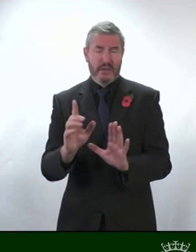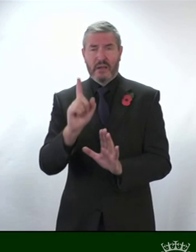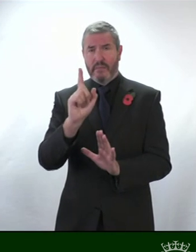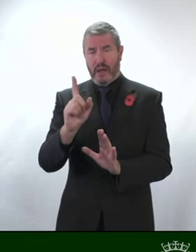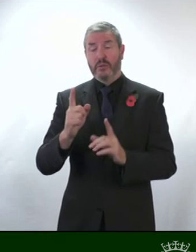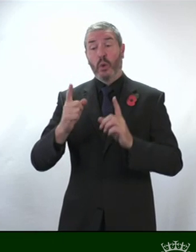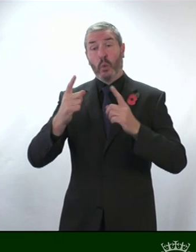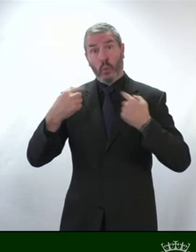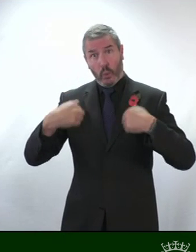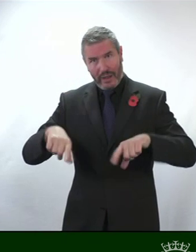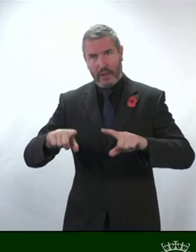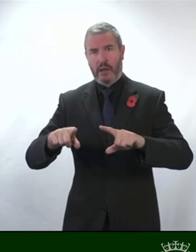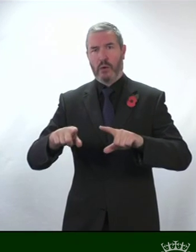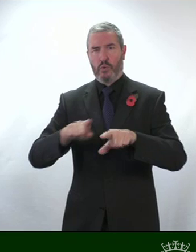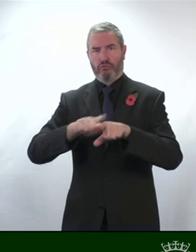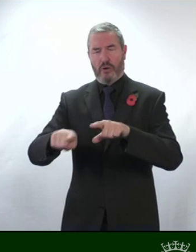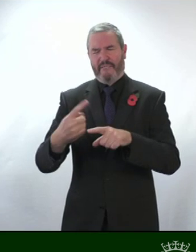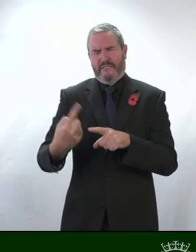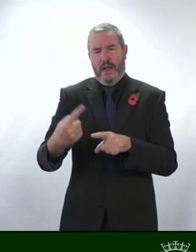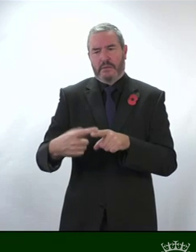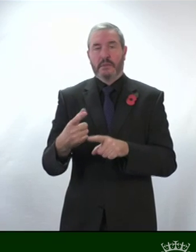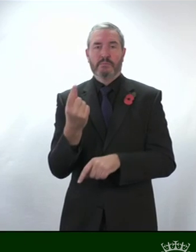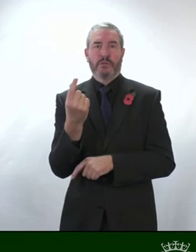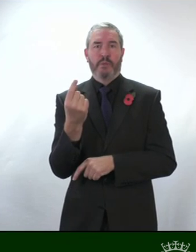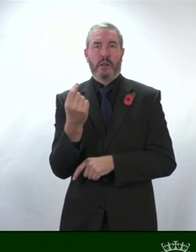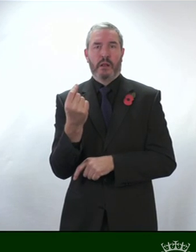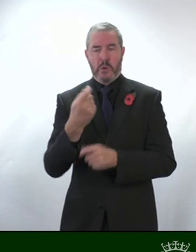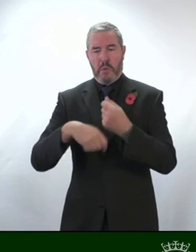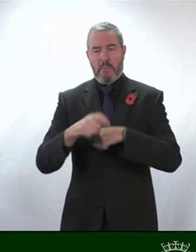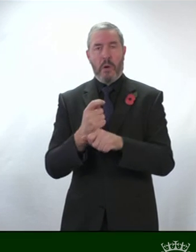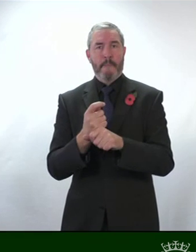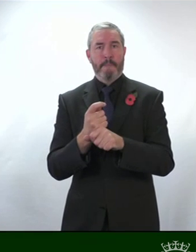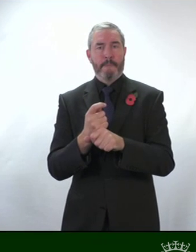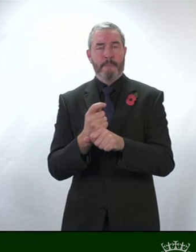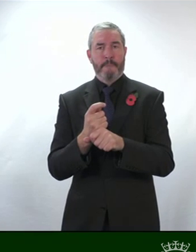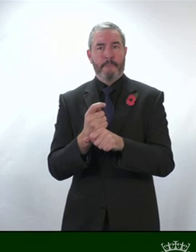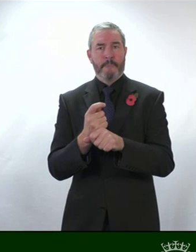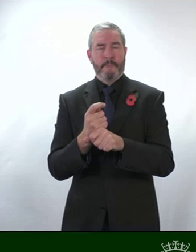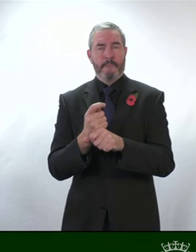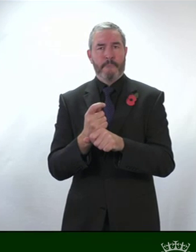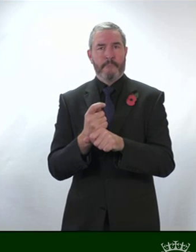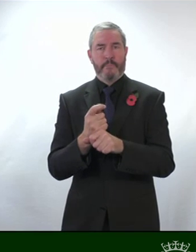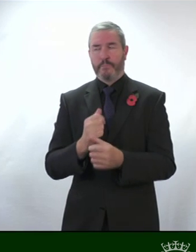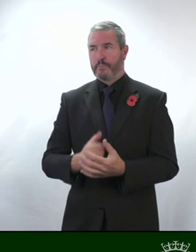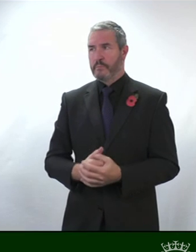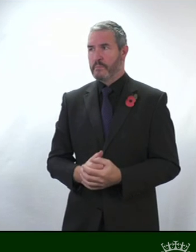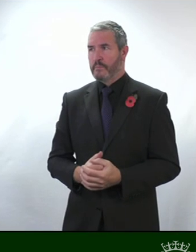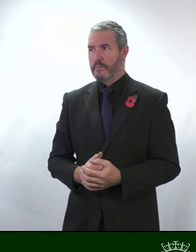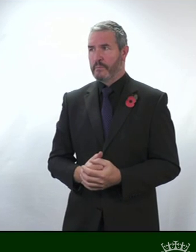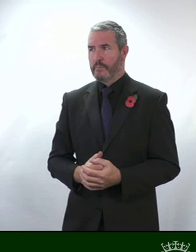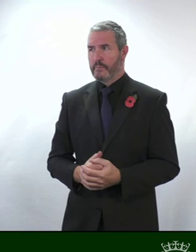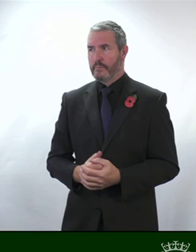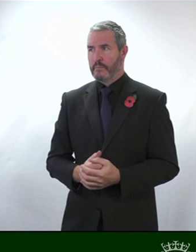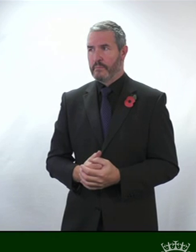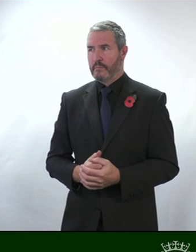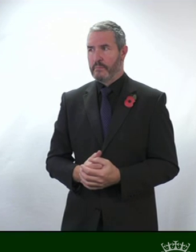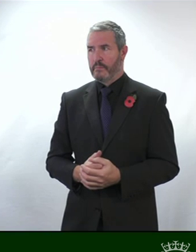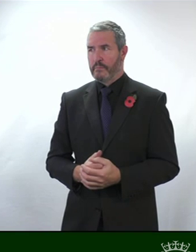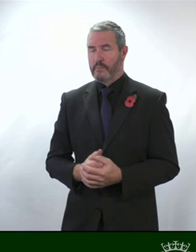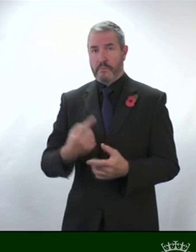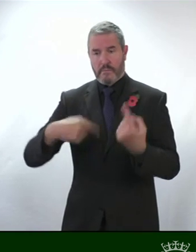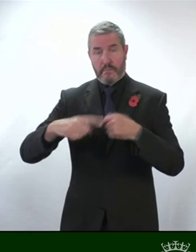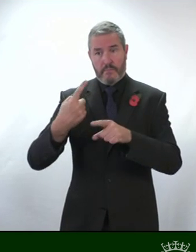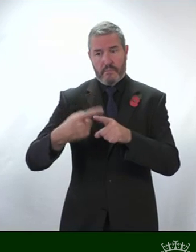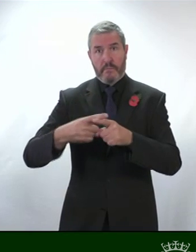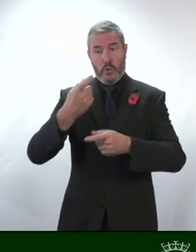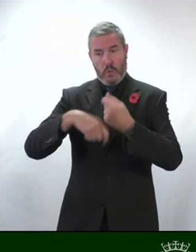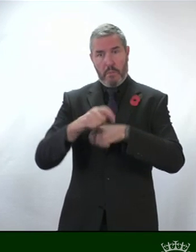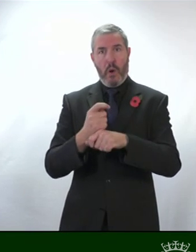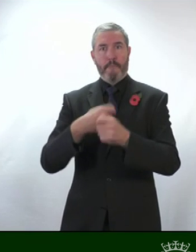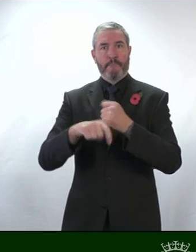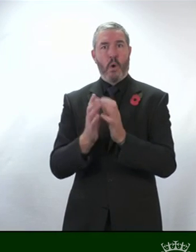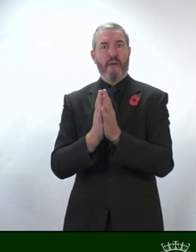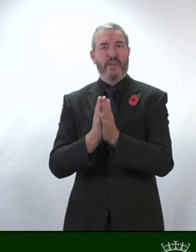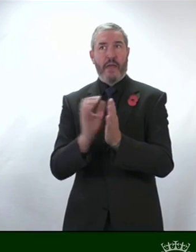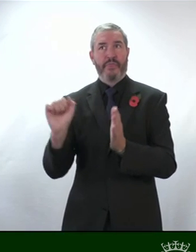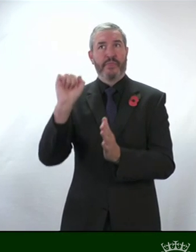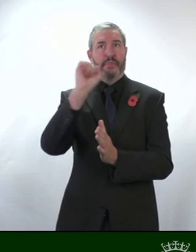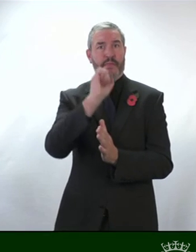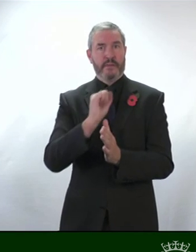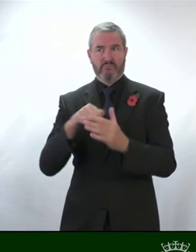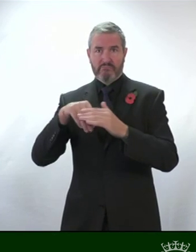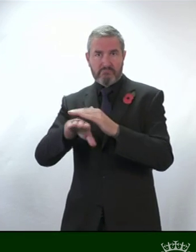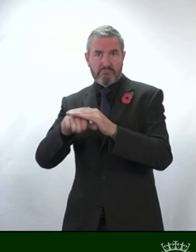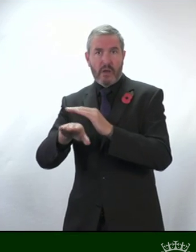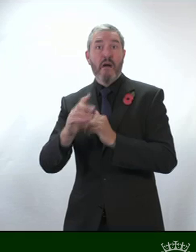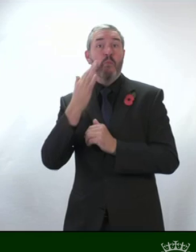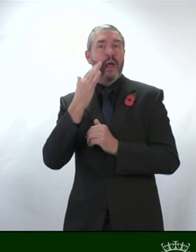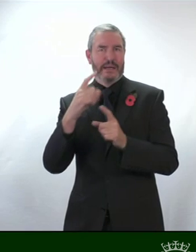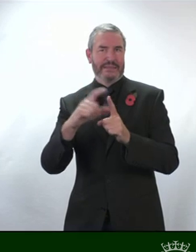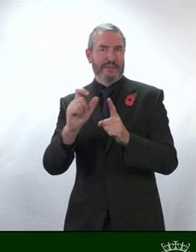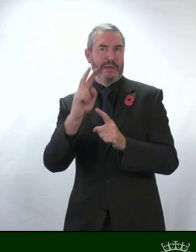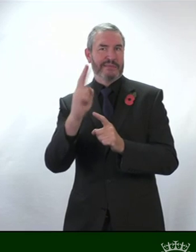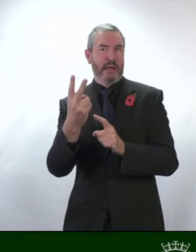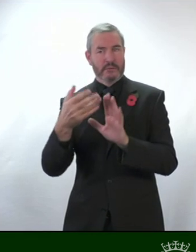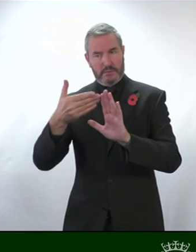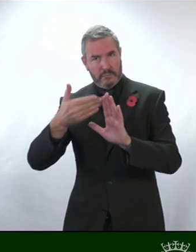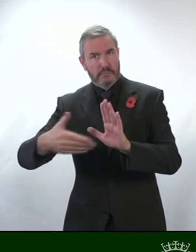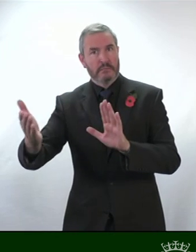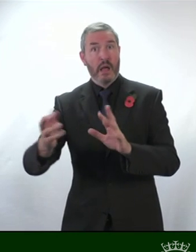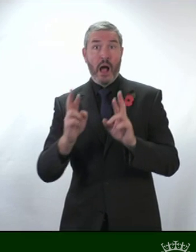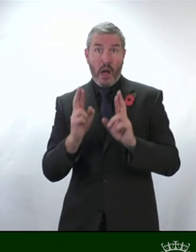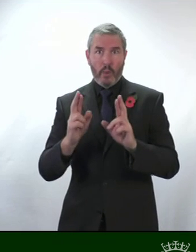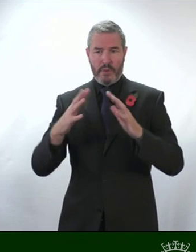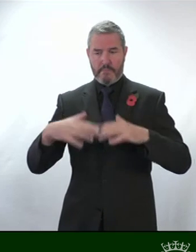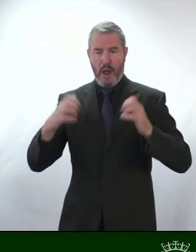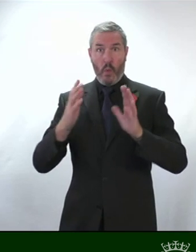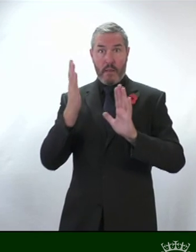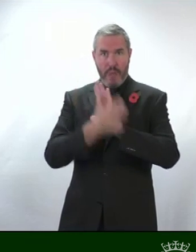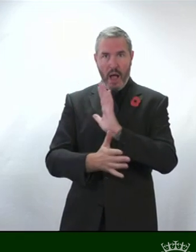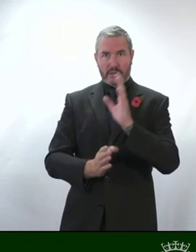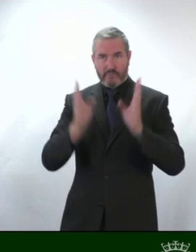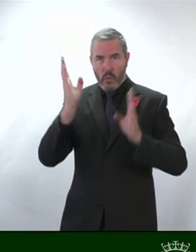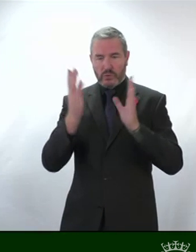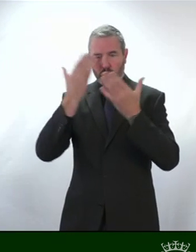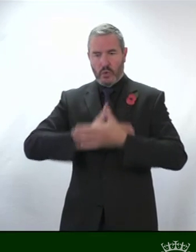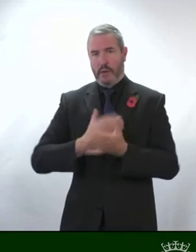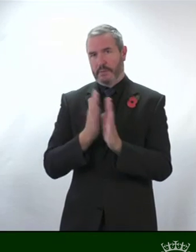We will work as hard and fast as we can to allow people to worship in the way they want from 2 December, and that is why I hope the House will approve this package of measures tonight.